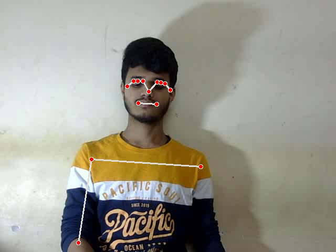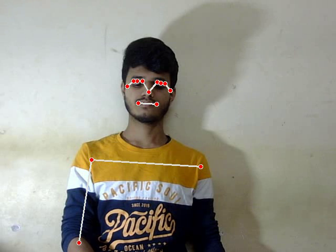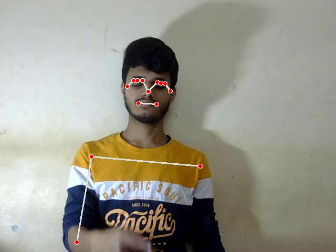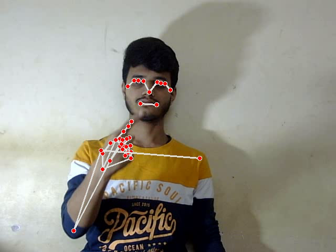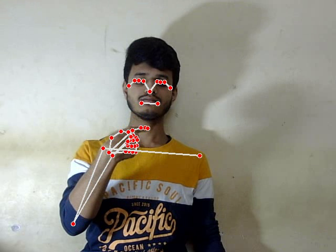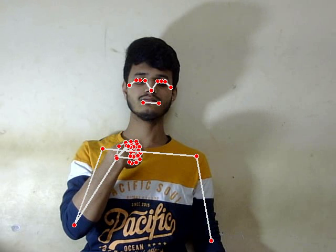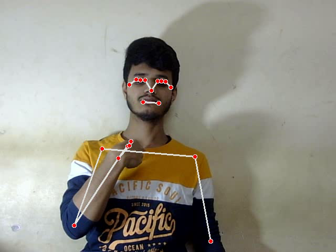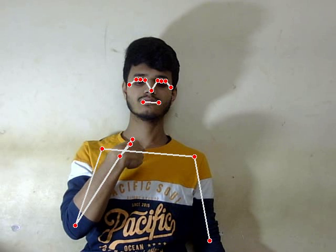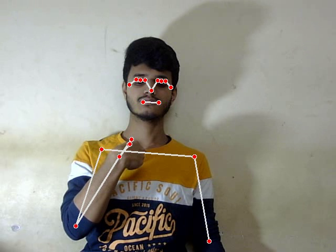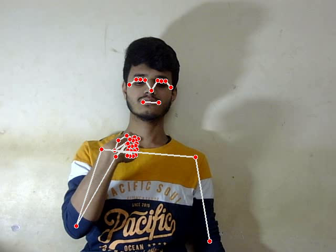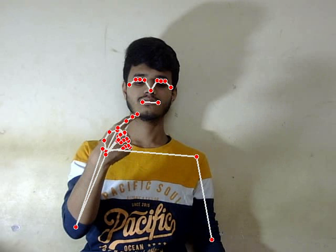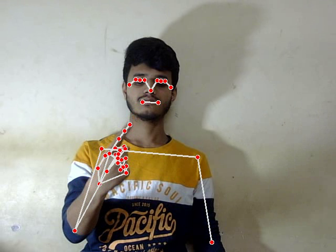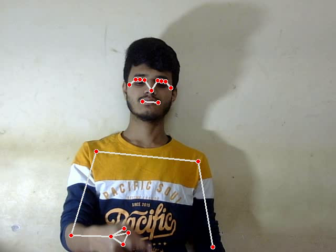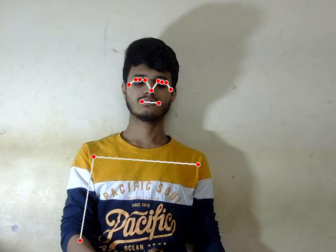I